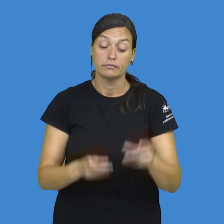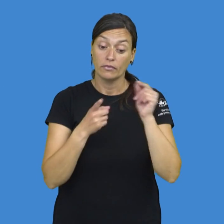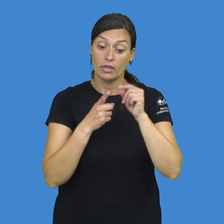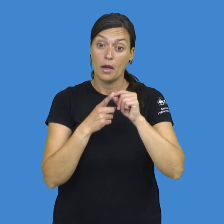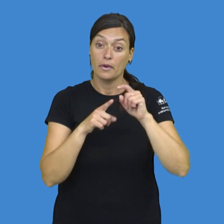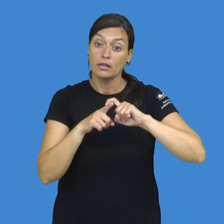diabetes